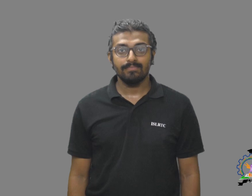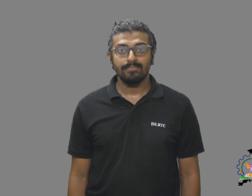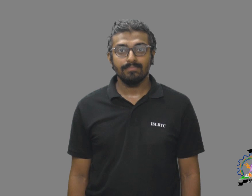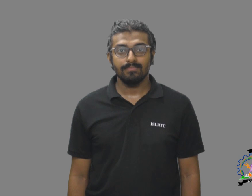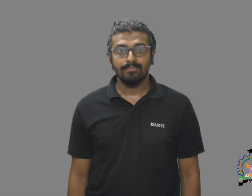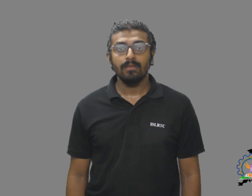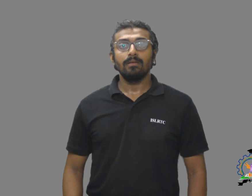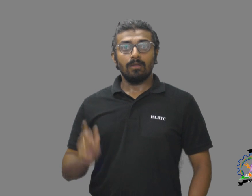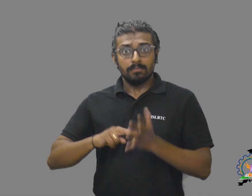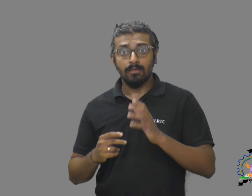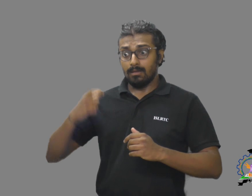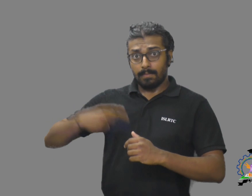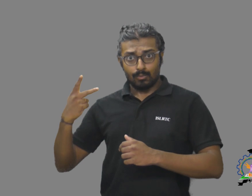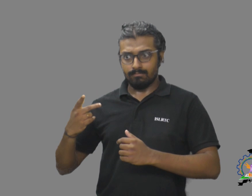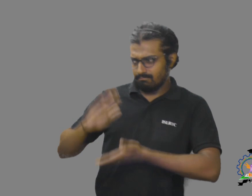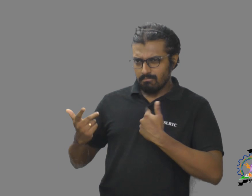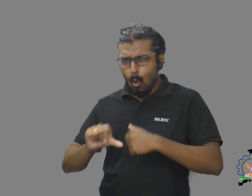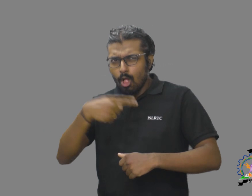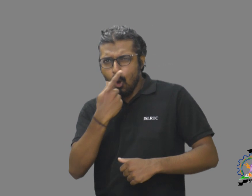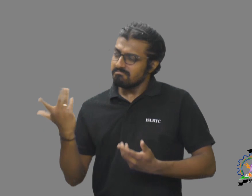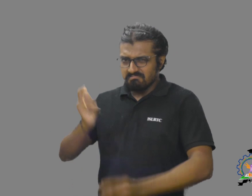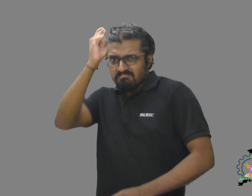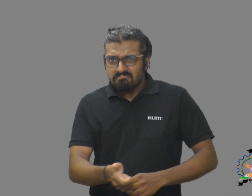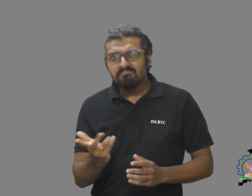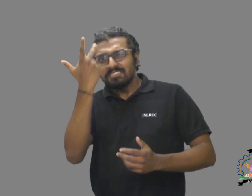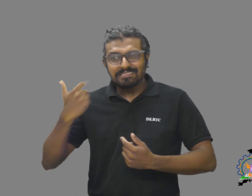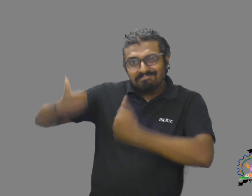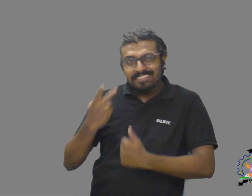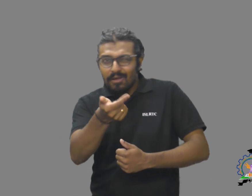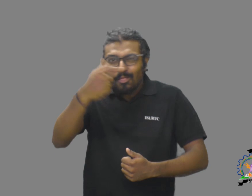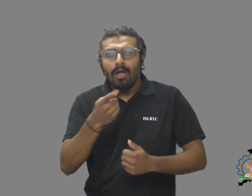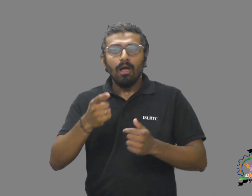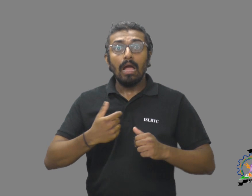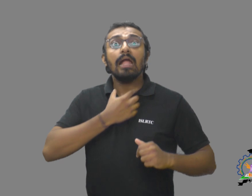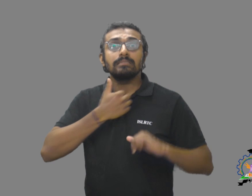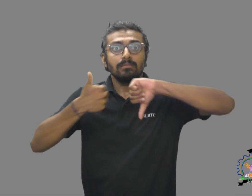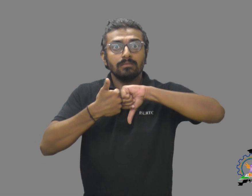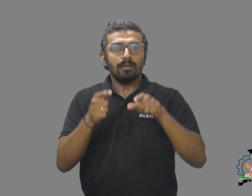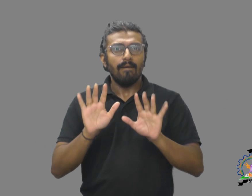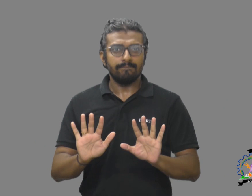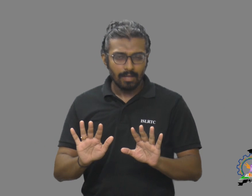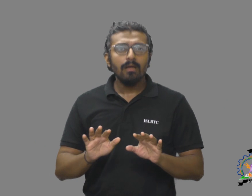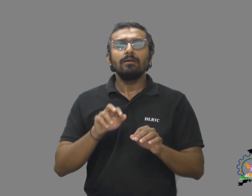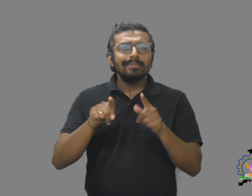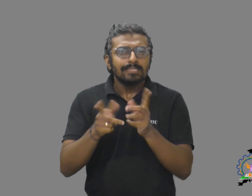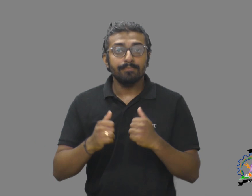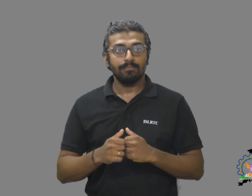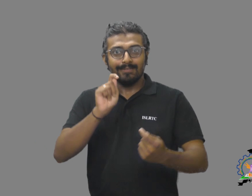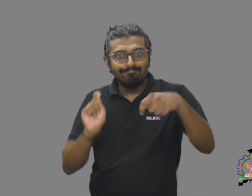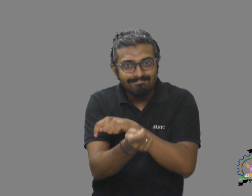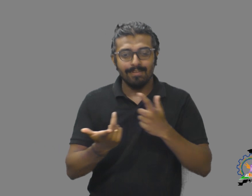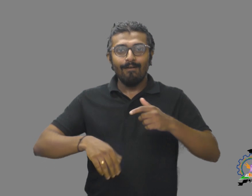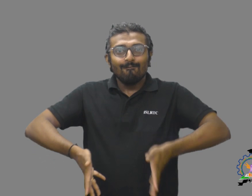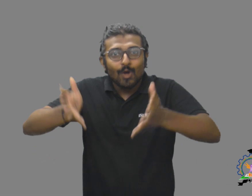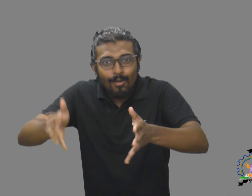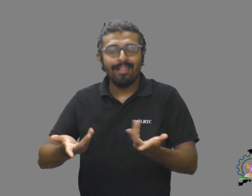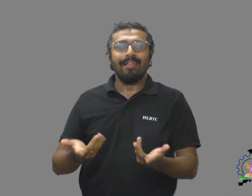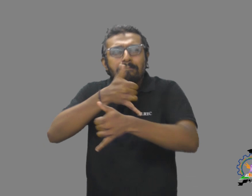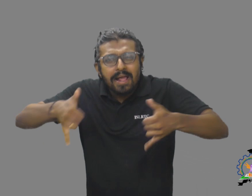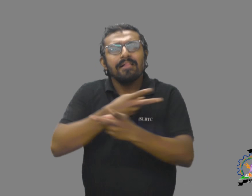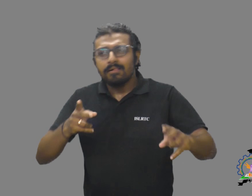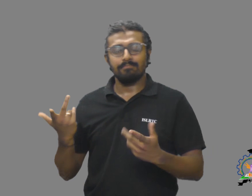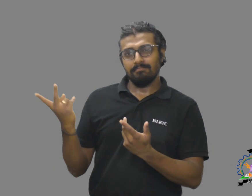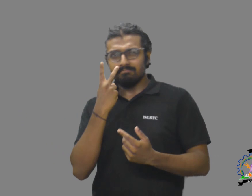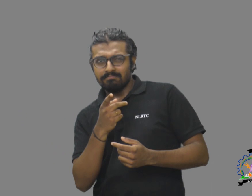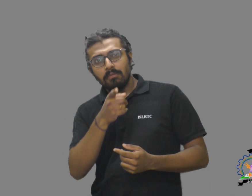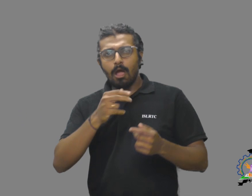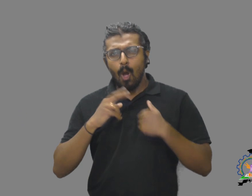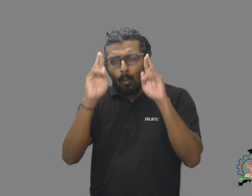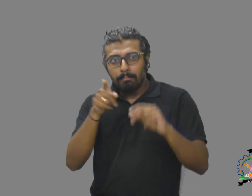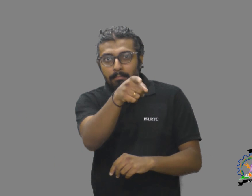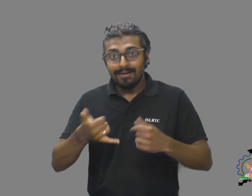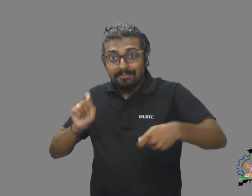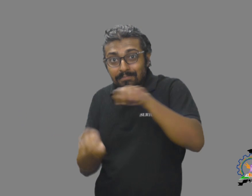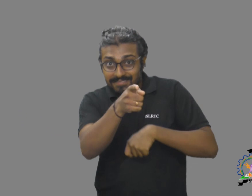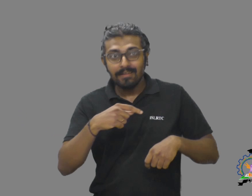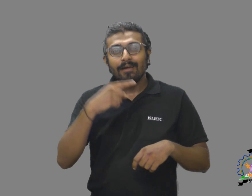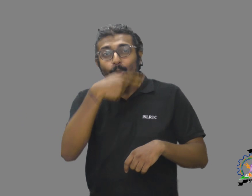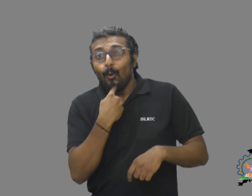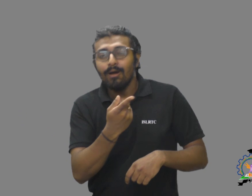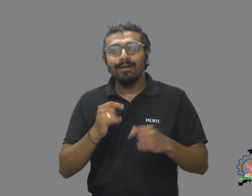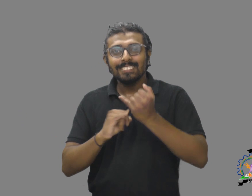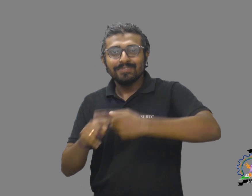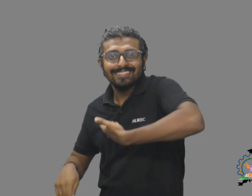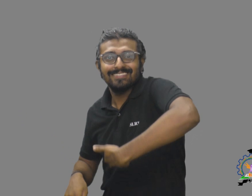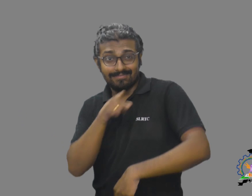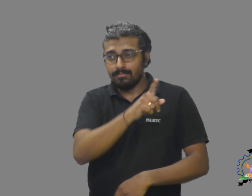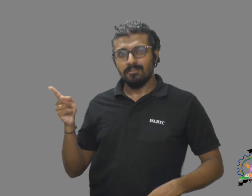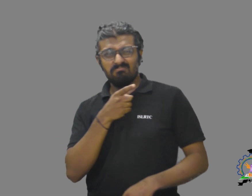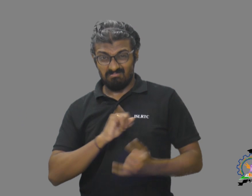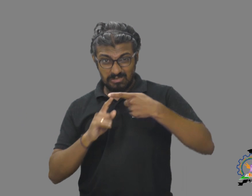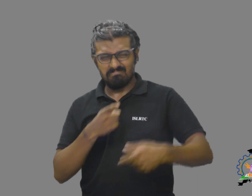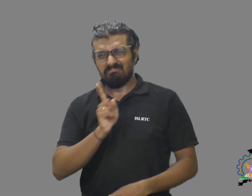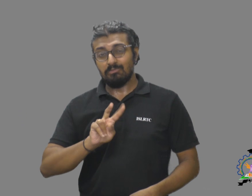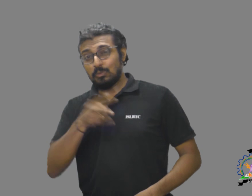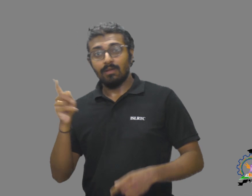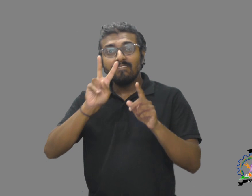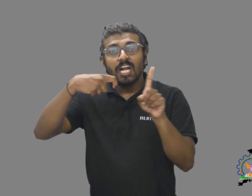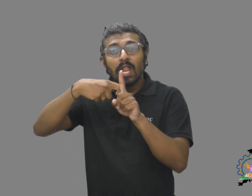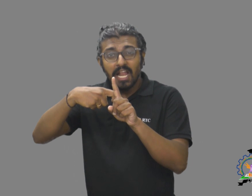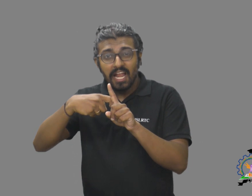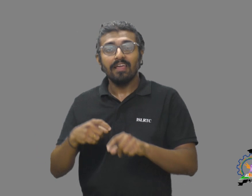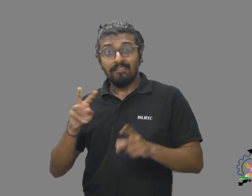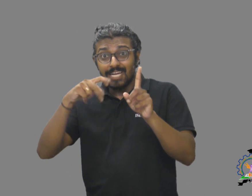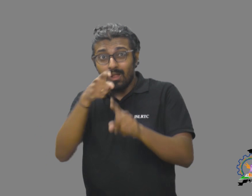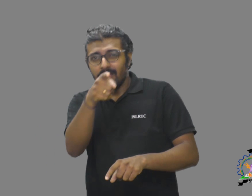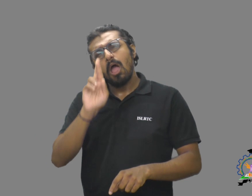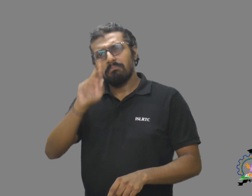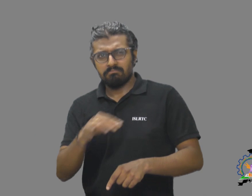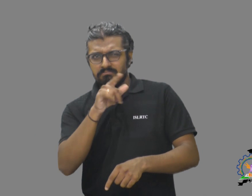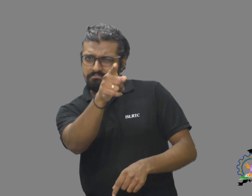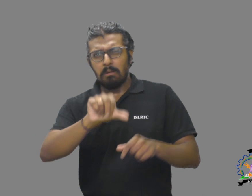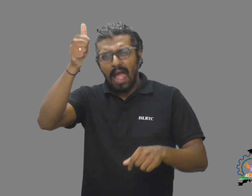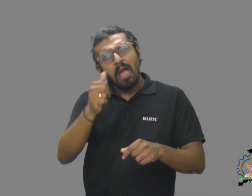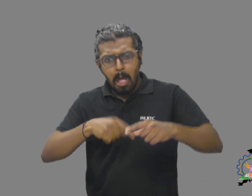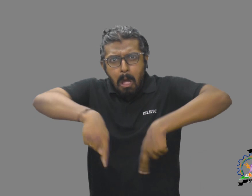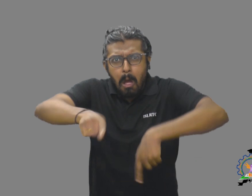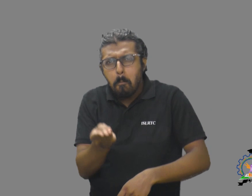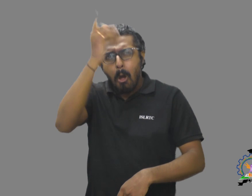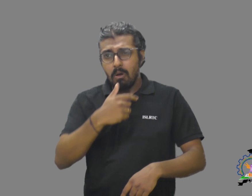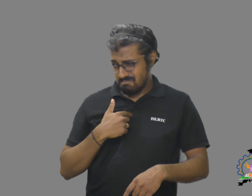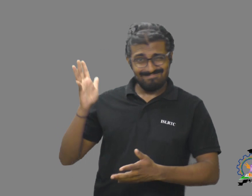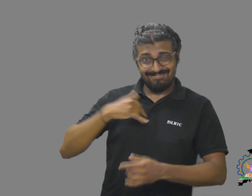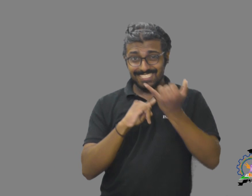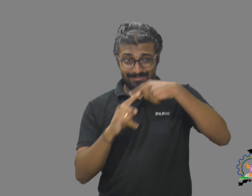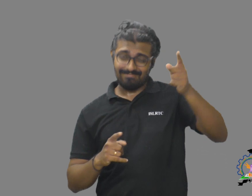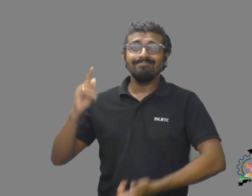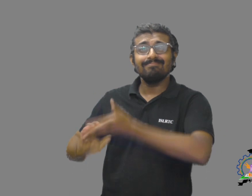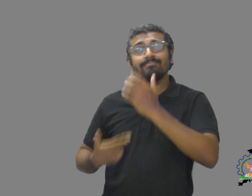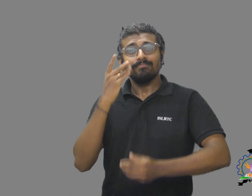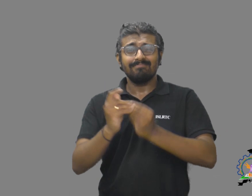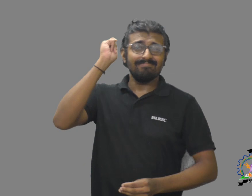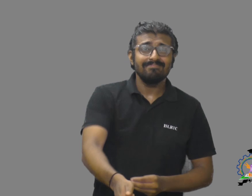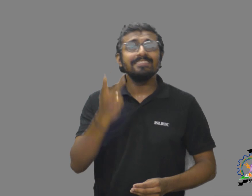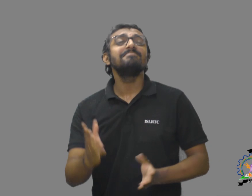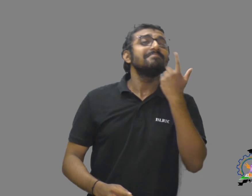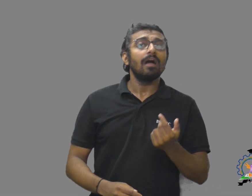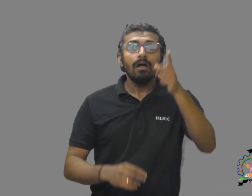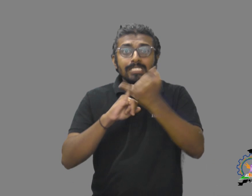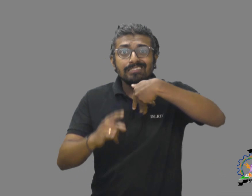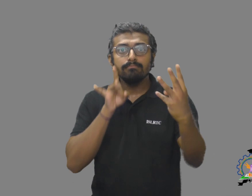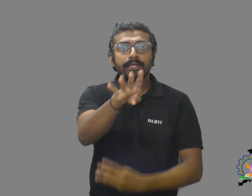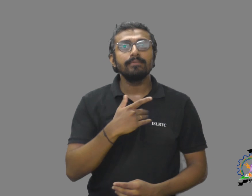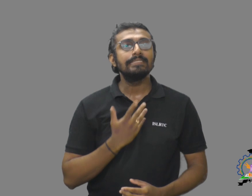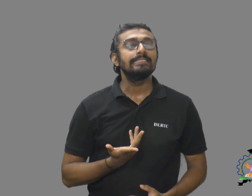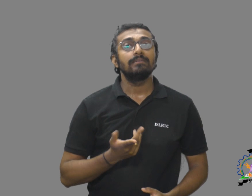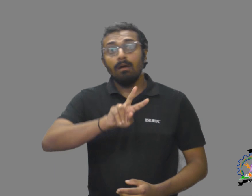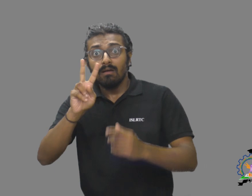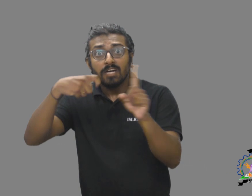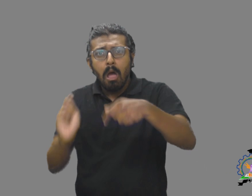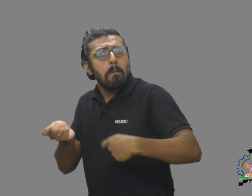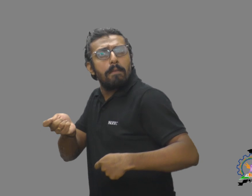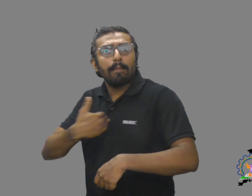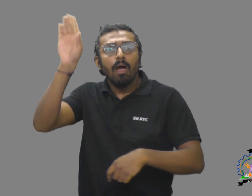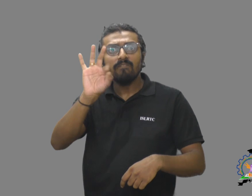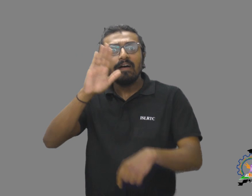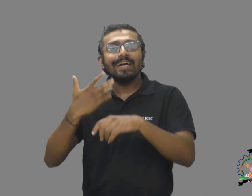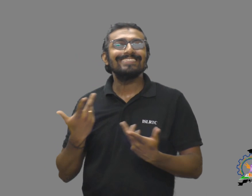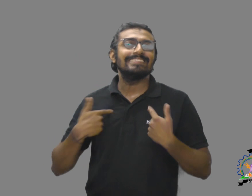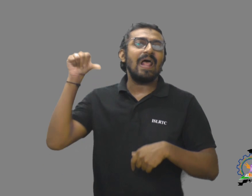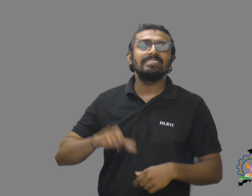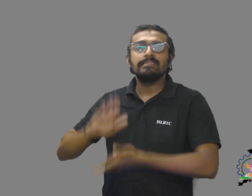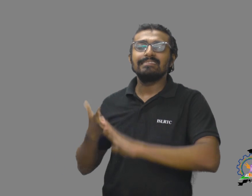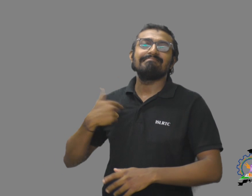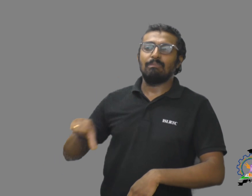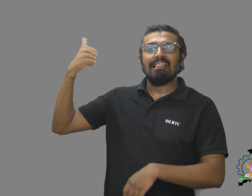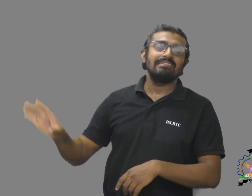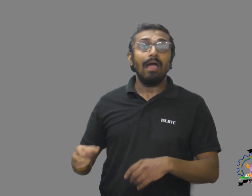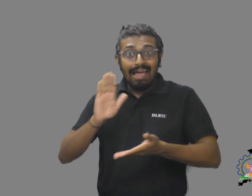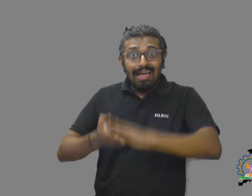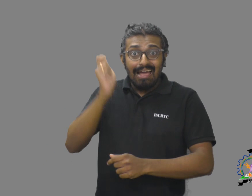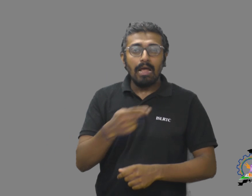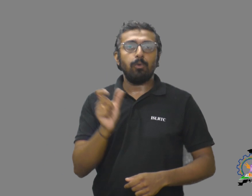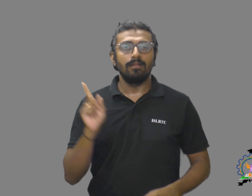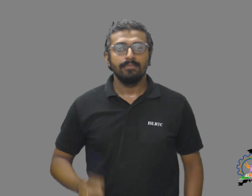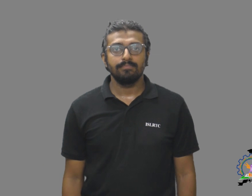Bet